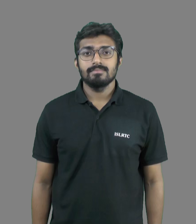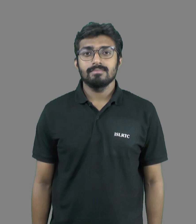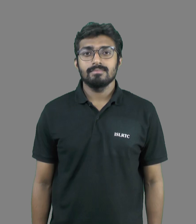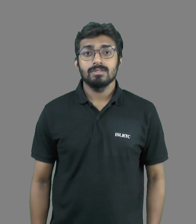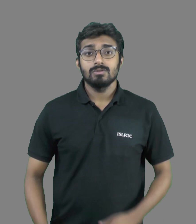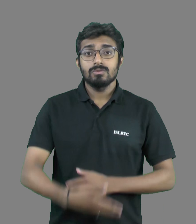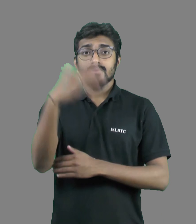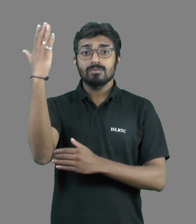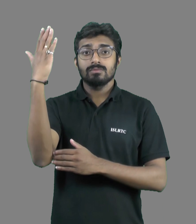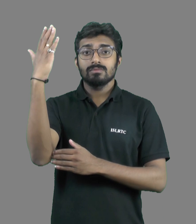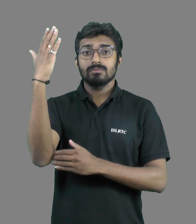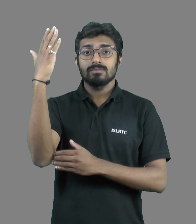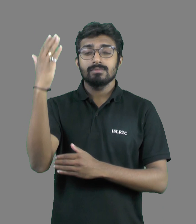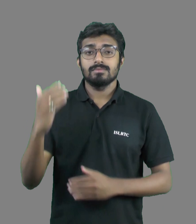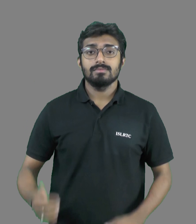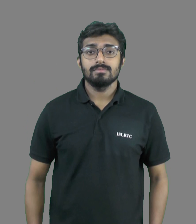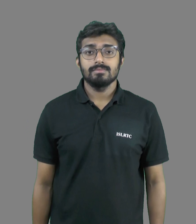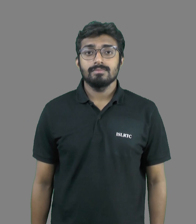Host